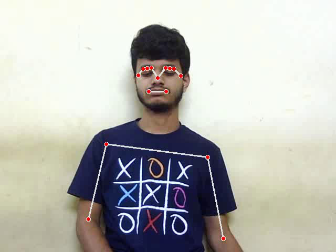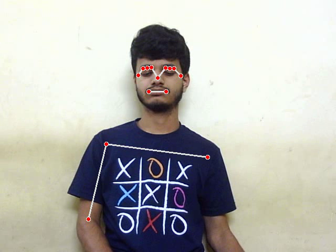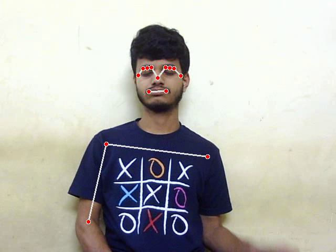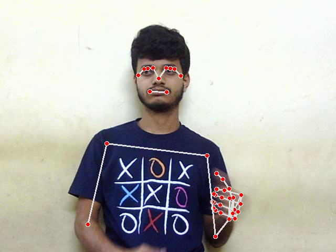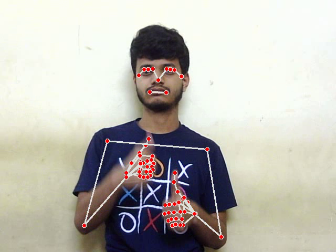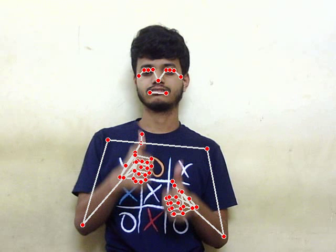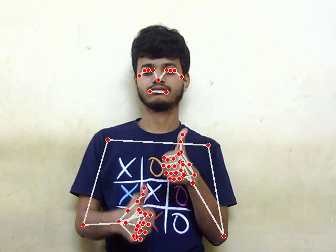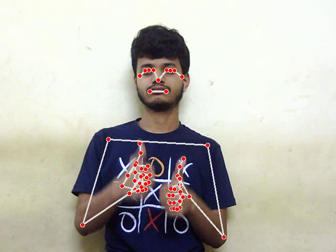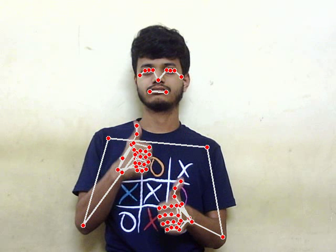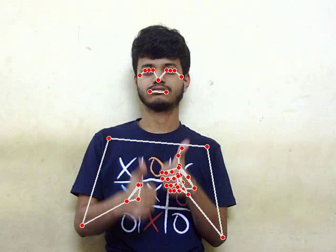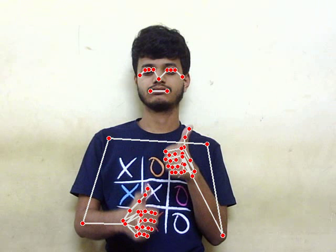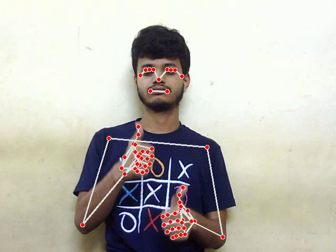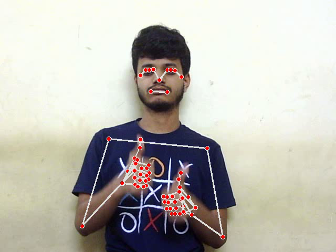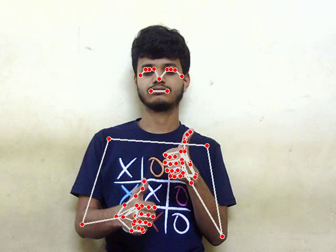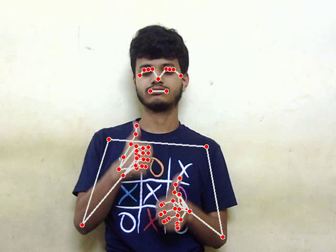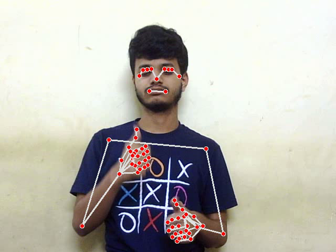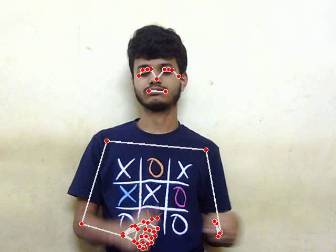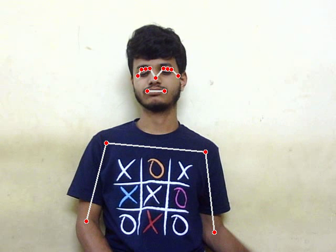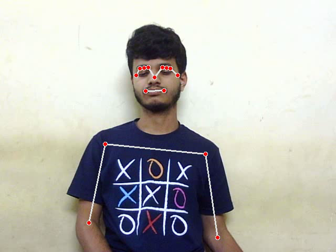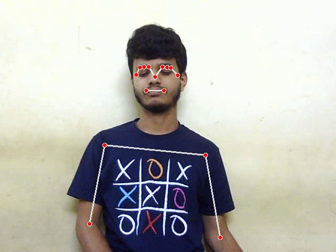which